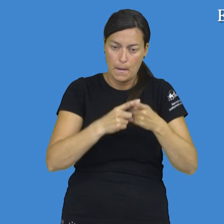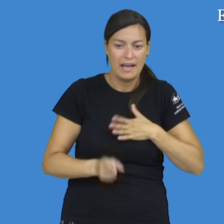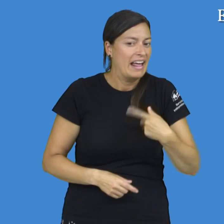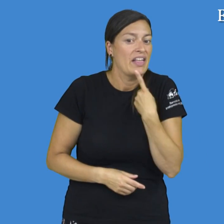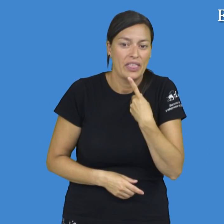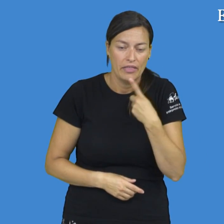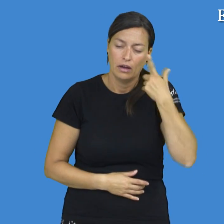querer decir